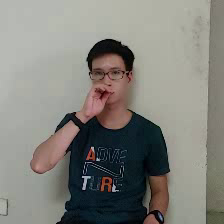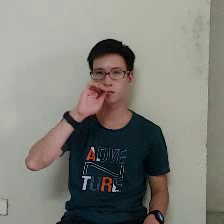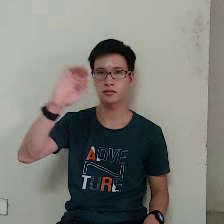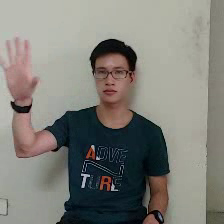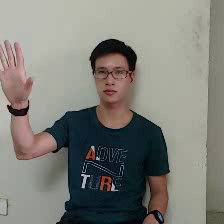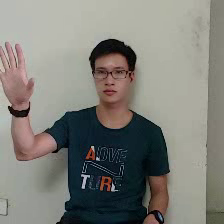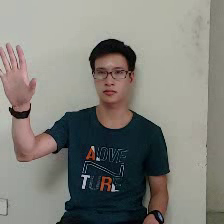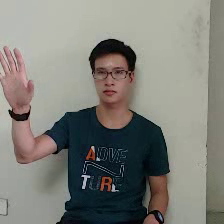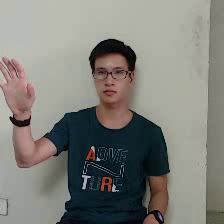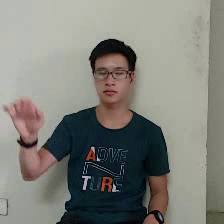Khai báo